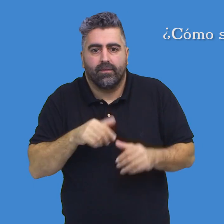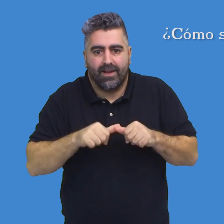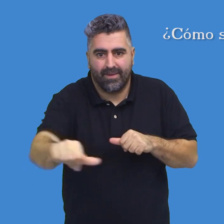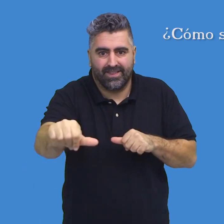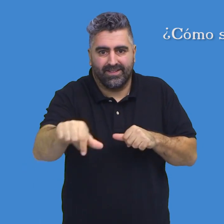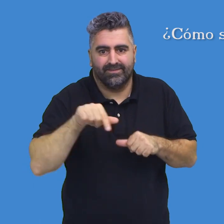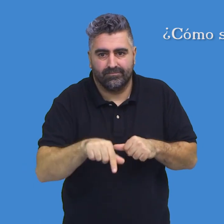a partir de